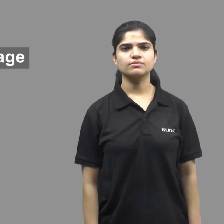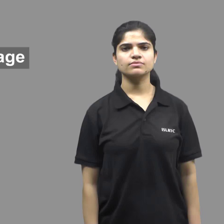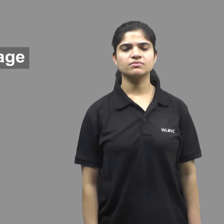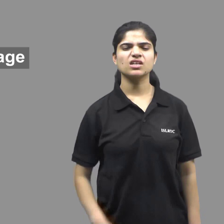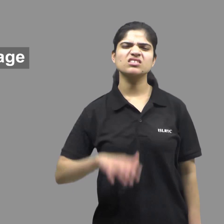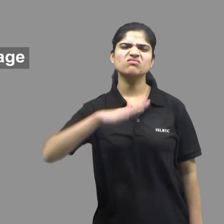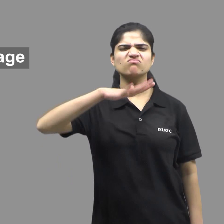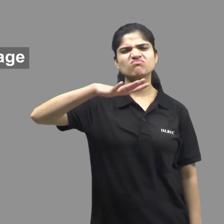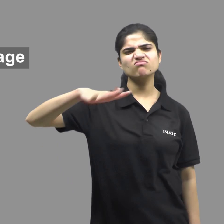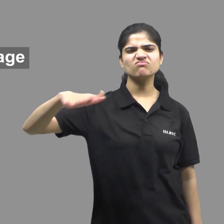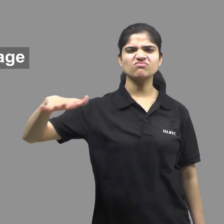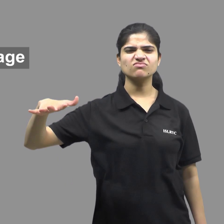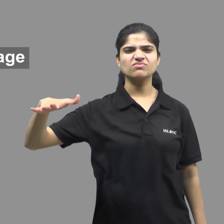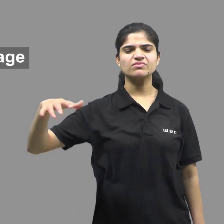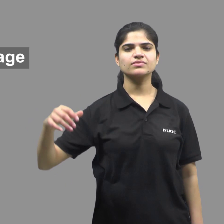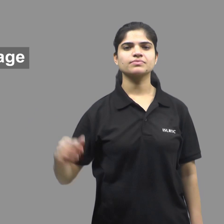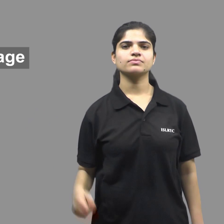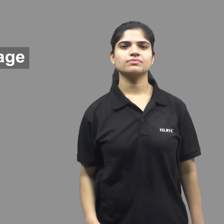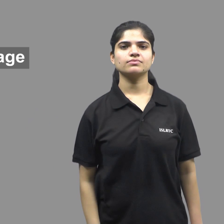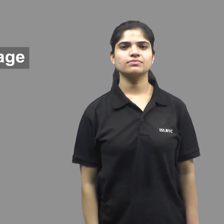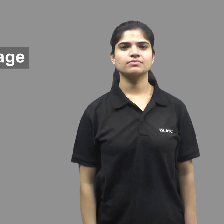Average Mediocre